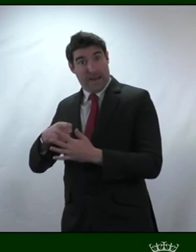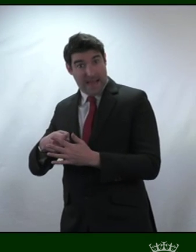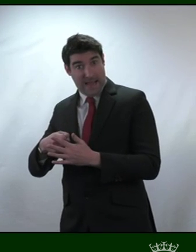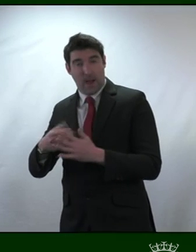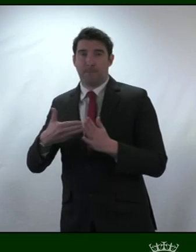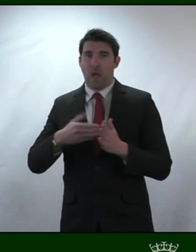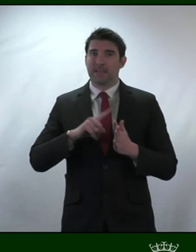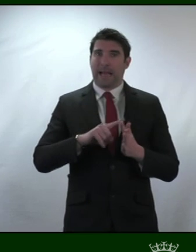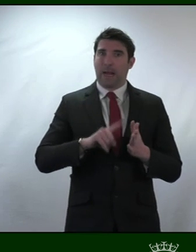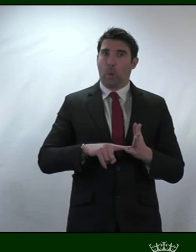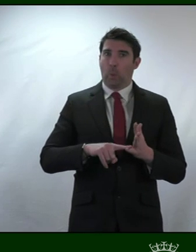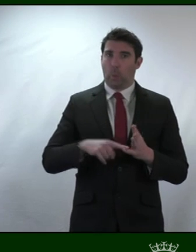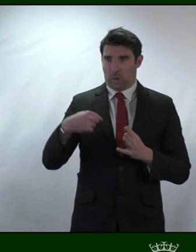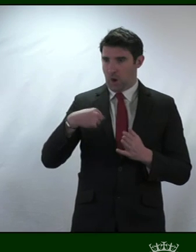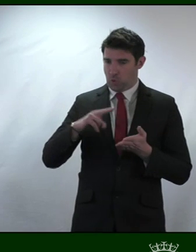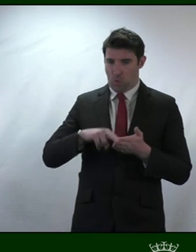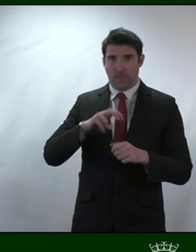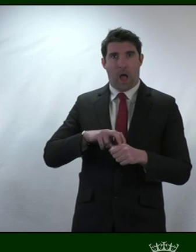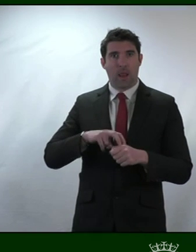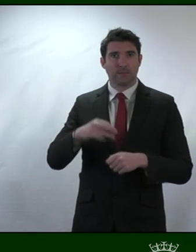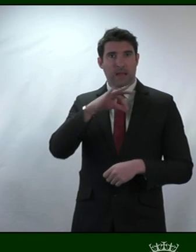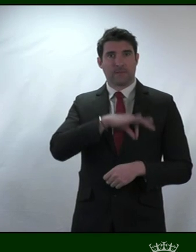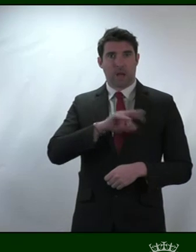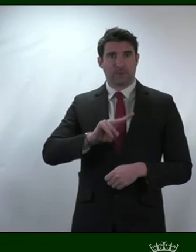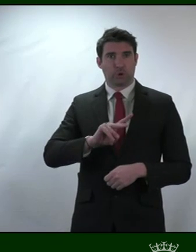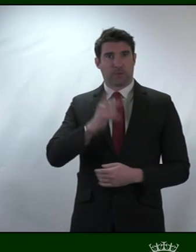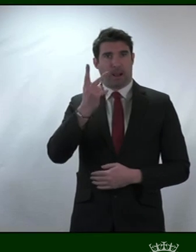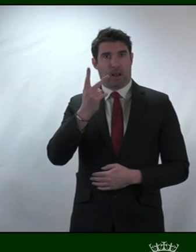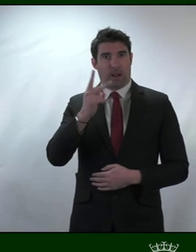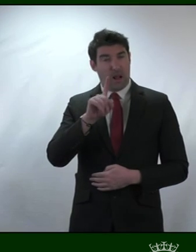Will the Prime Minister confirm whether he is pushing for that in those talks?